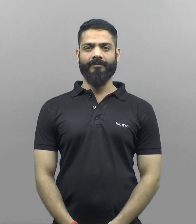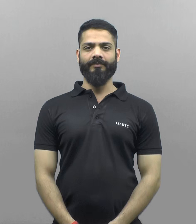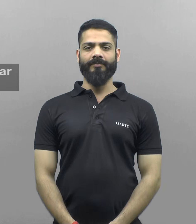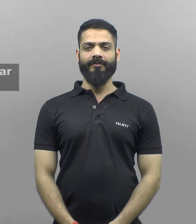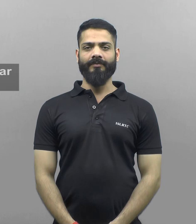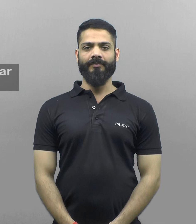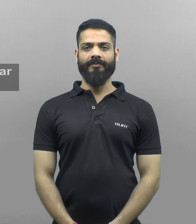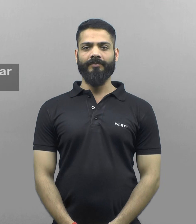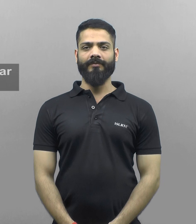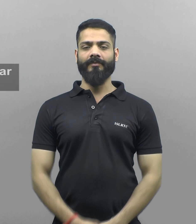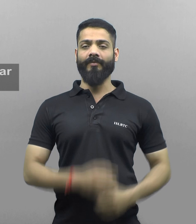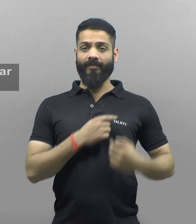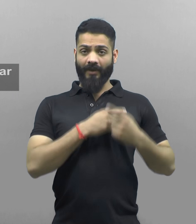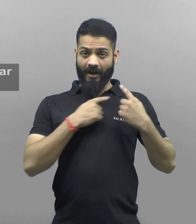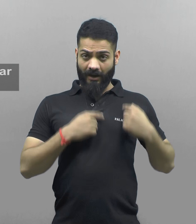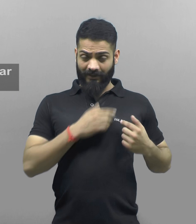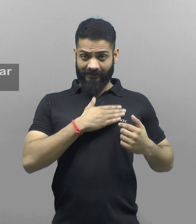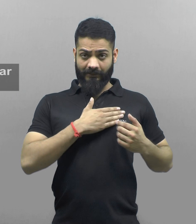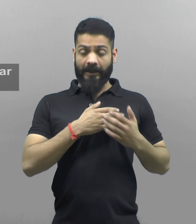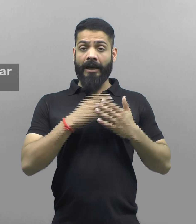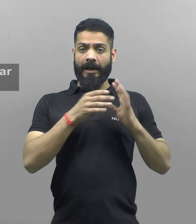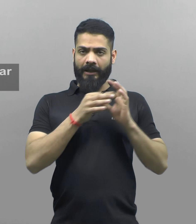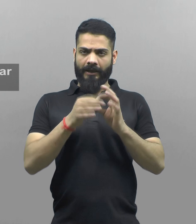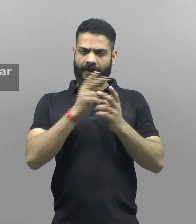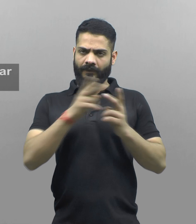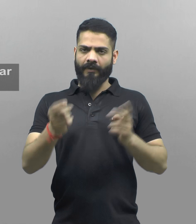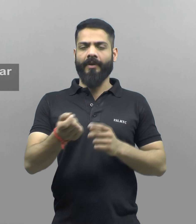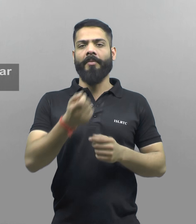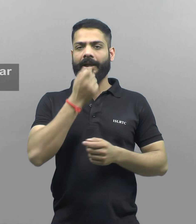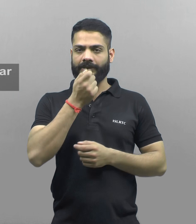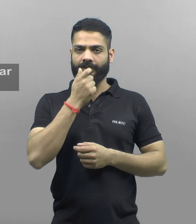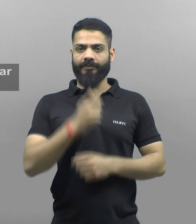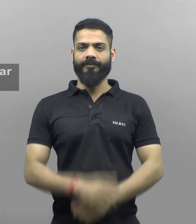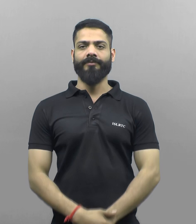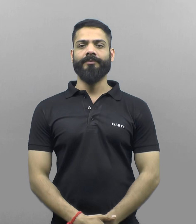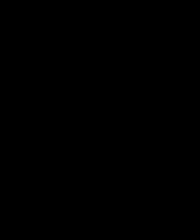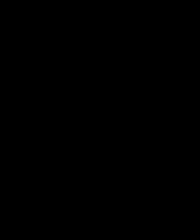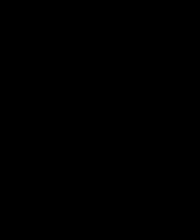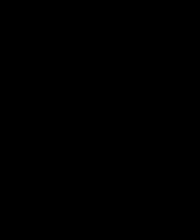Cardiovascular Medicine